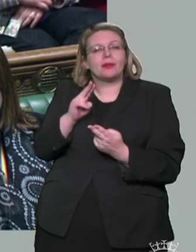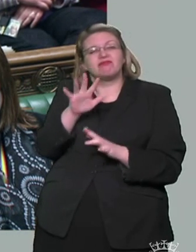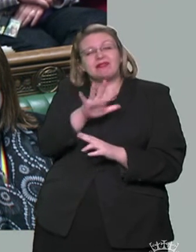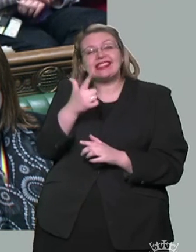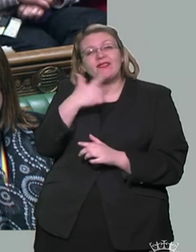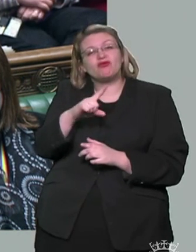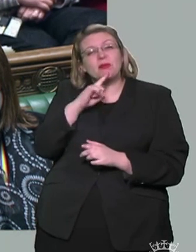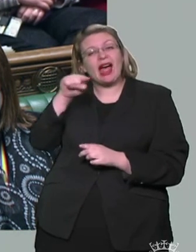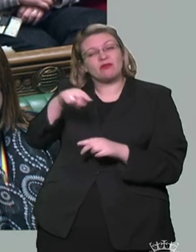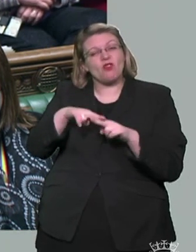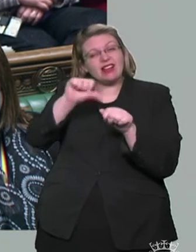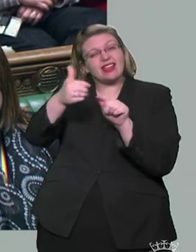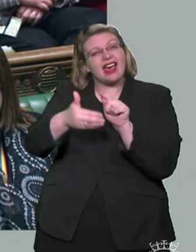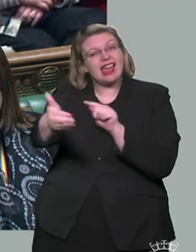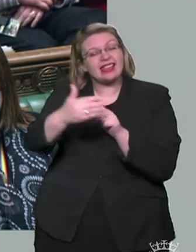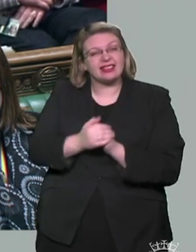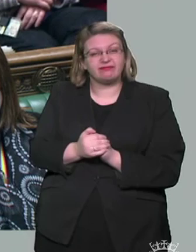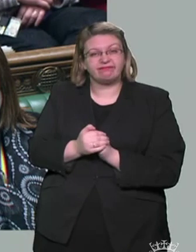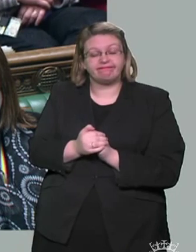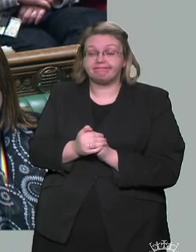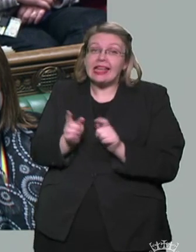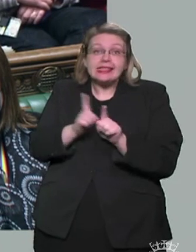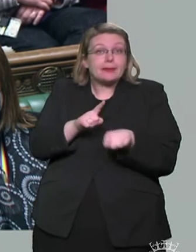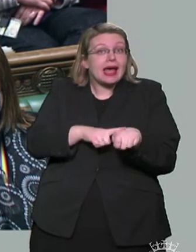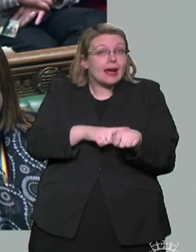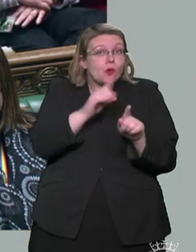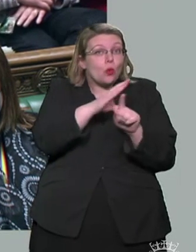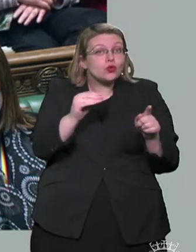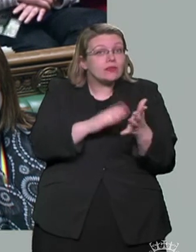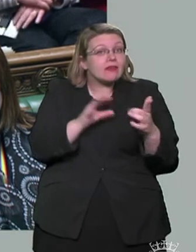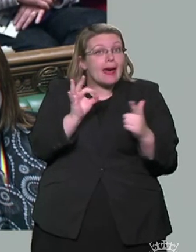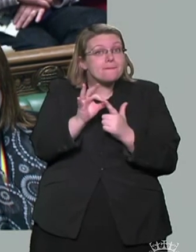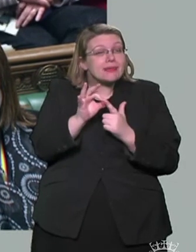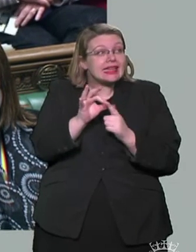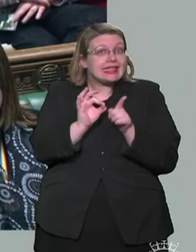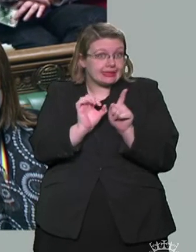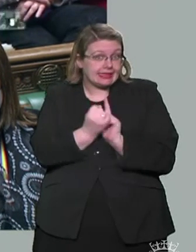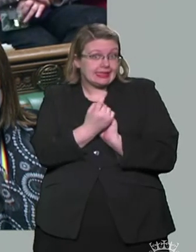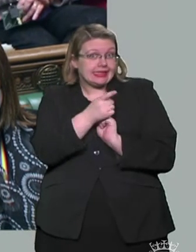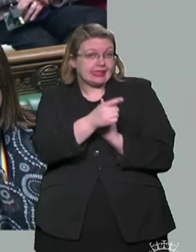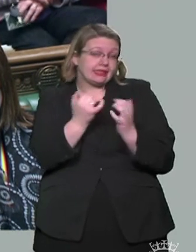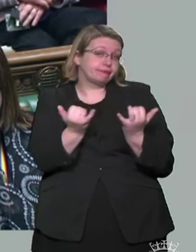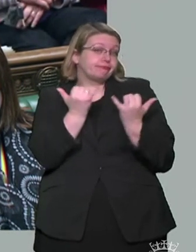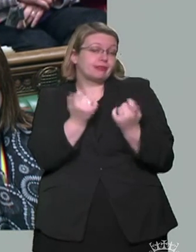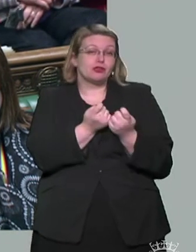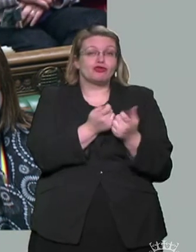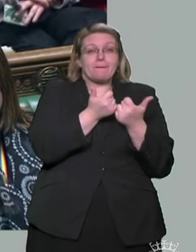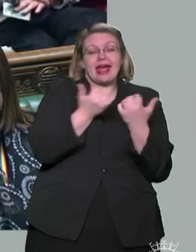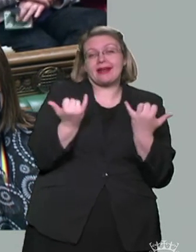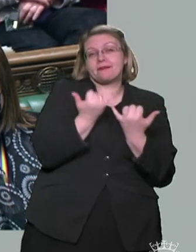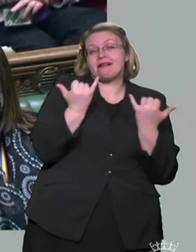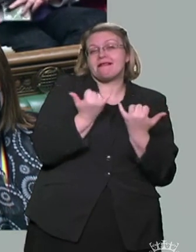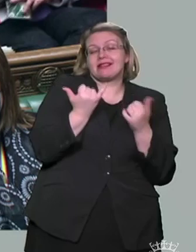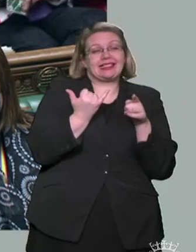At the very same time, Tory MPs were gathering across the street for a champagne bash in the Park Plaza.